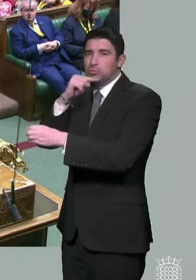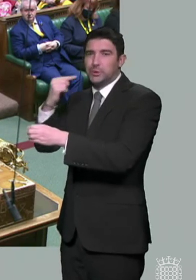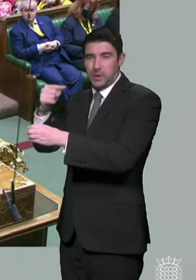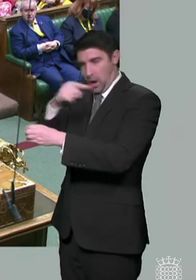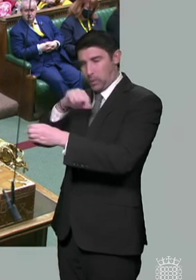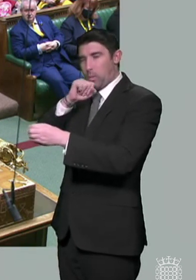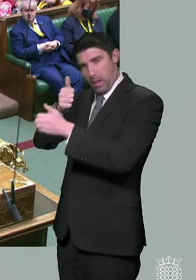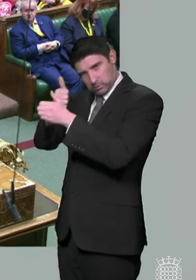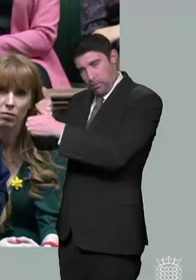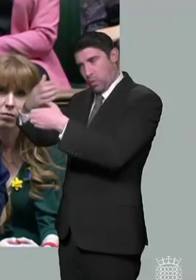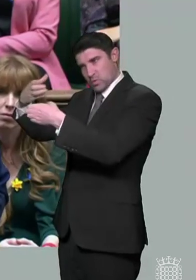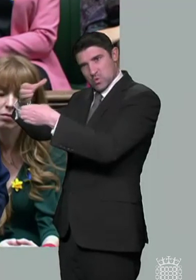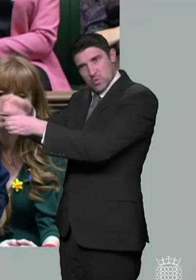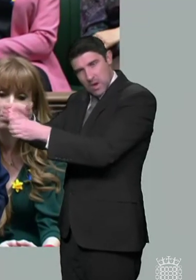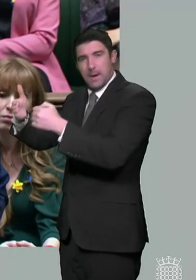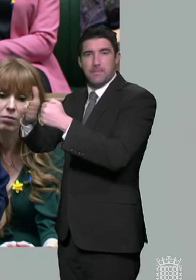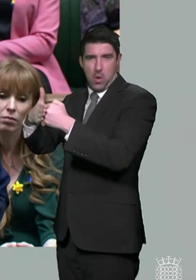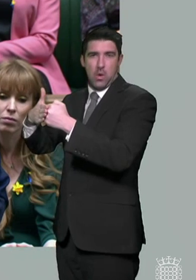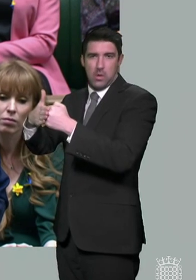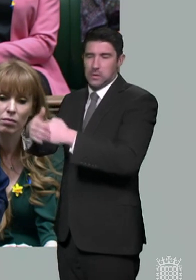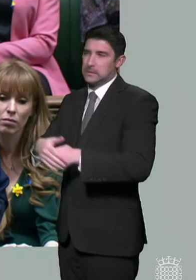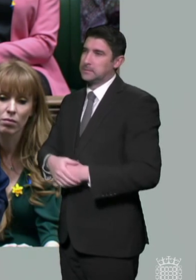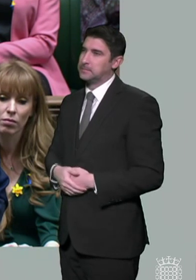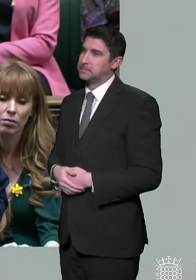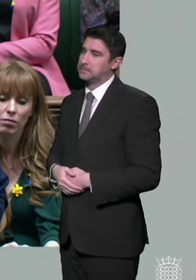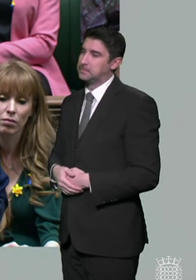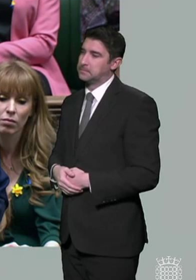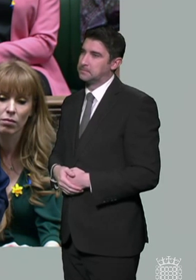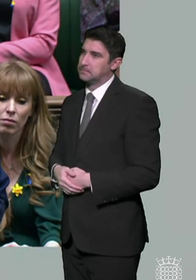I hear what the Prime Minister says and the way in which he puts it.